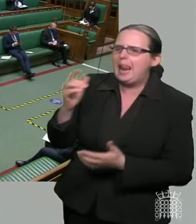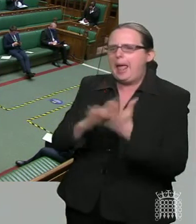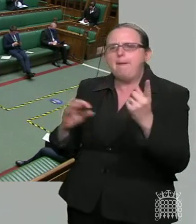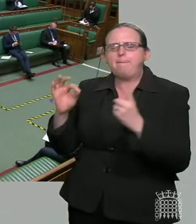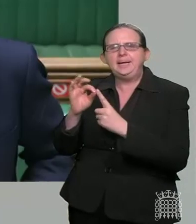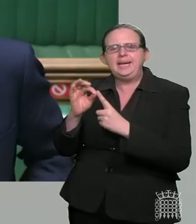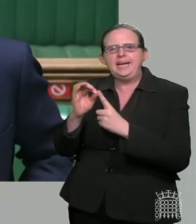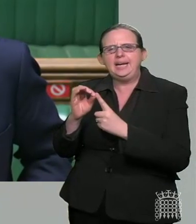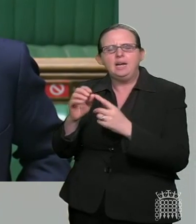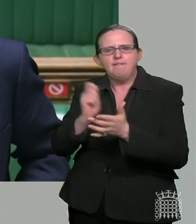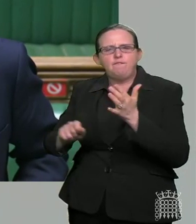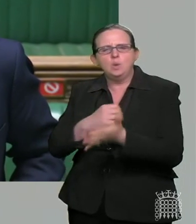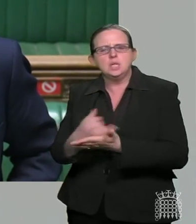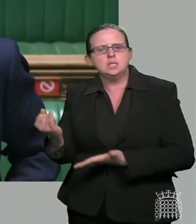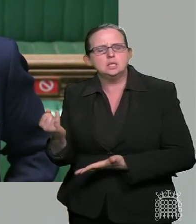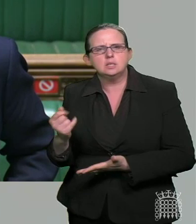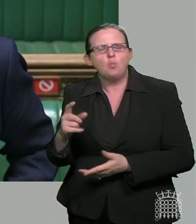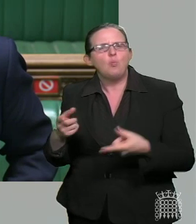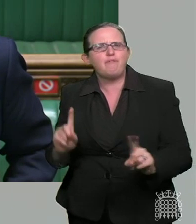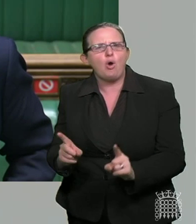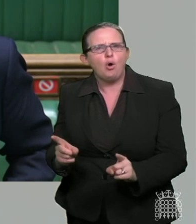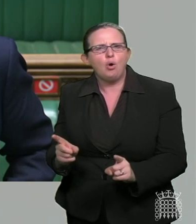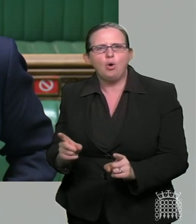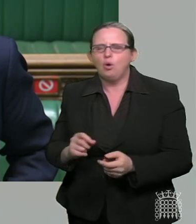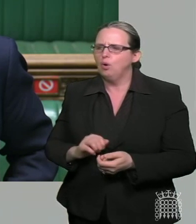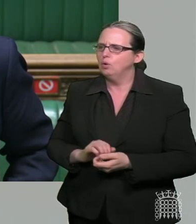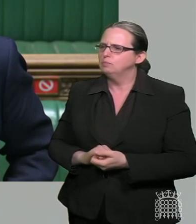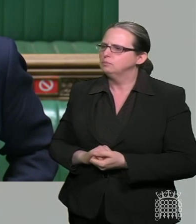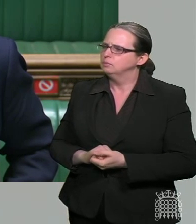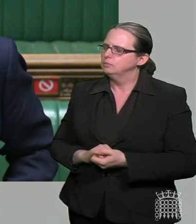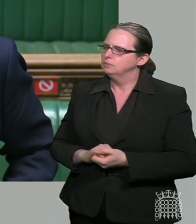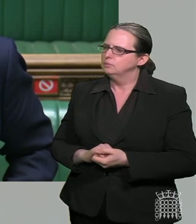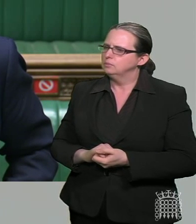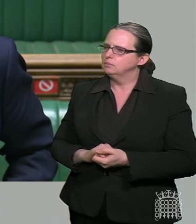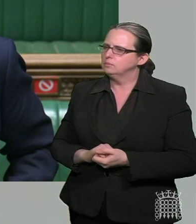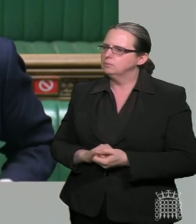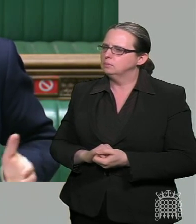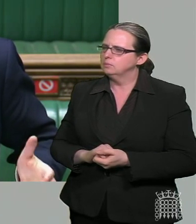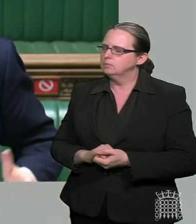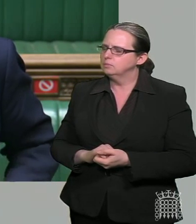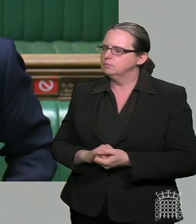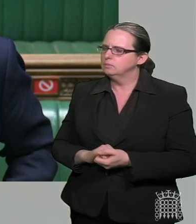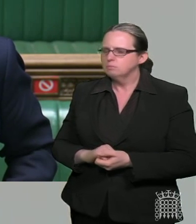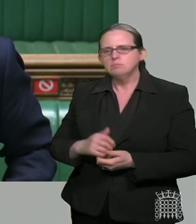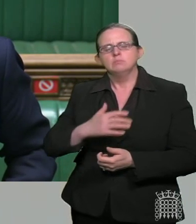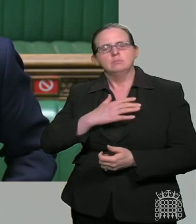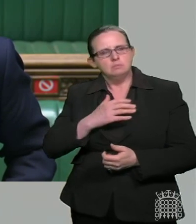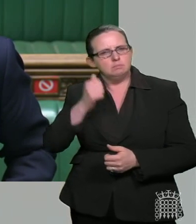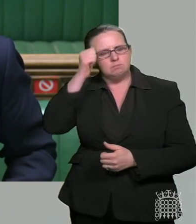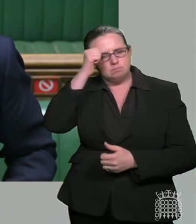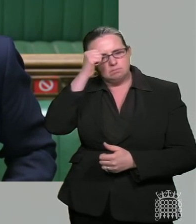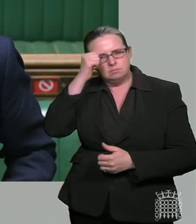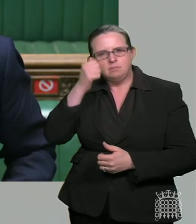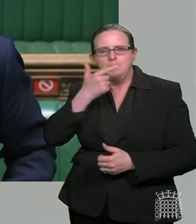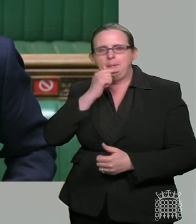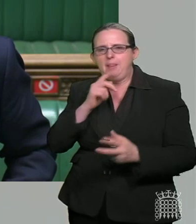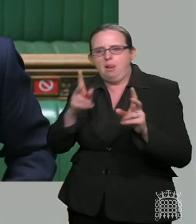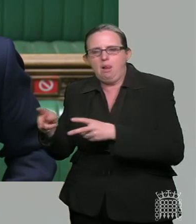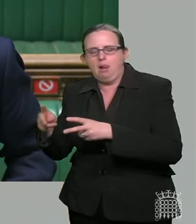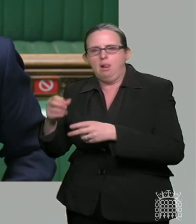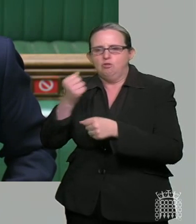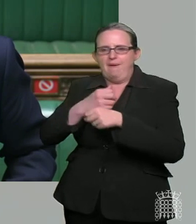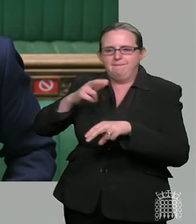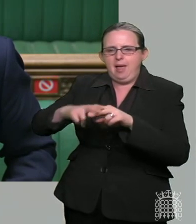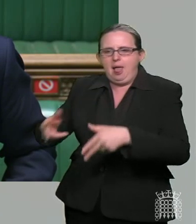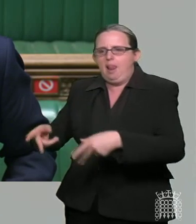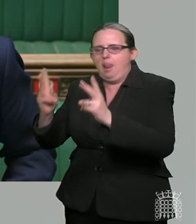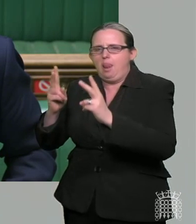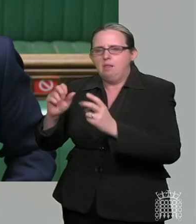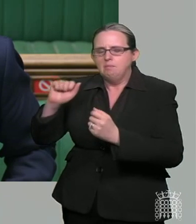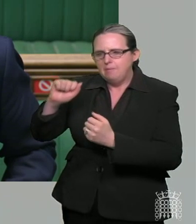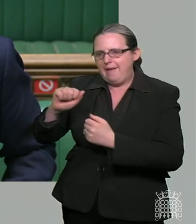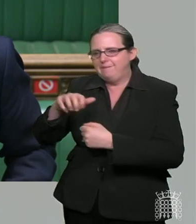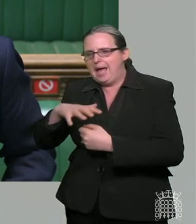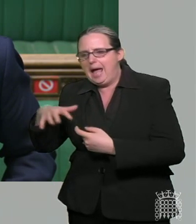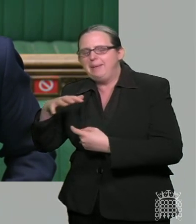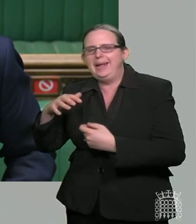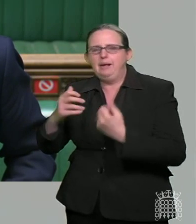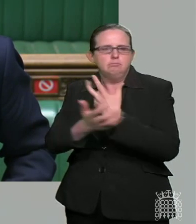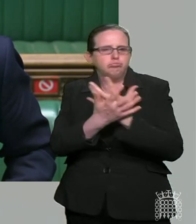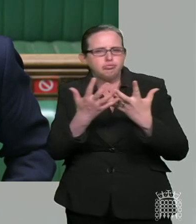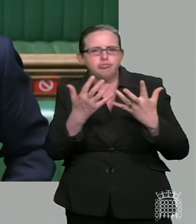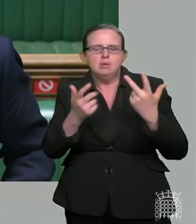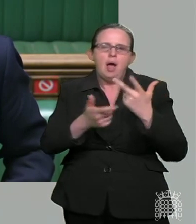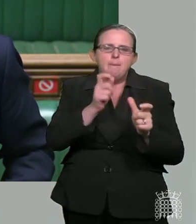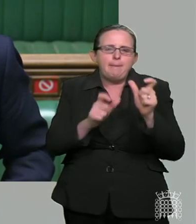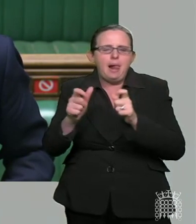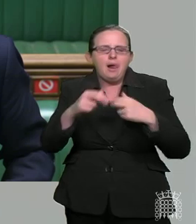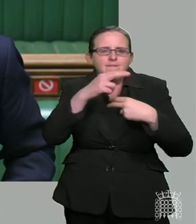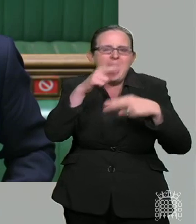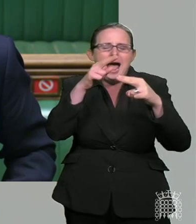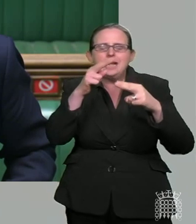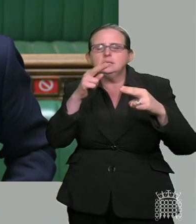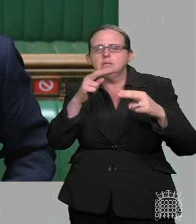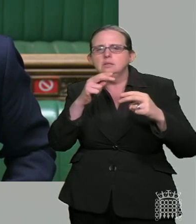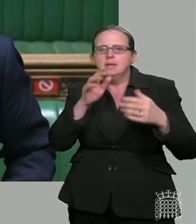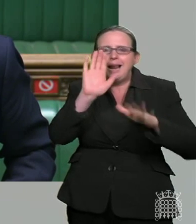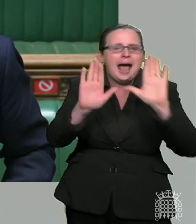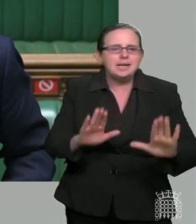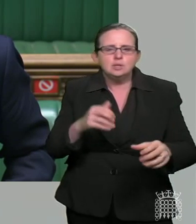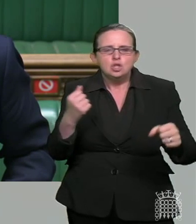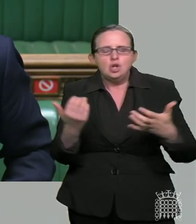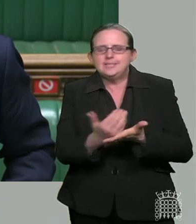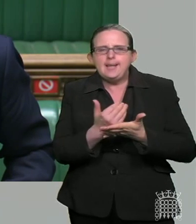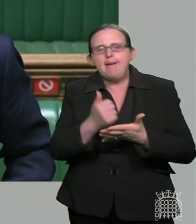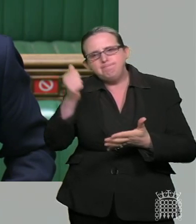I in no way underestimate the suffering of the victims of Grenfell or of those whose buildings—whose homes—have been prejudiced by the spectre of unsafe materials.